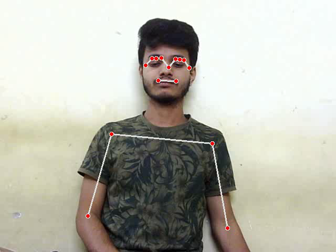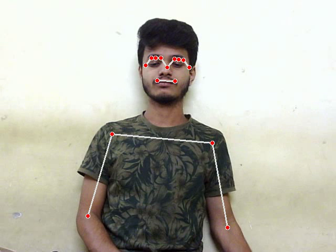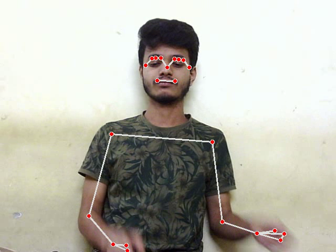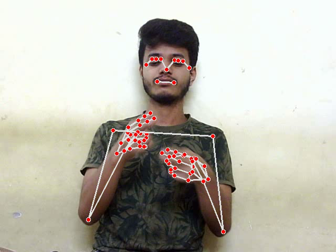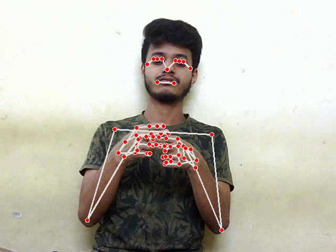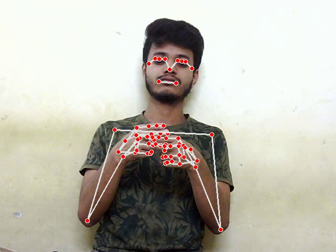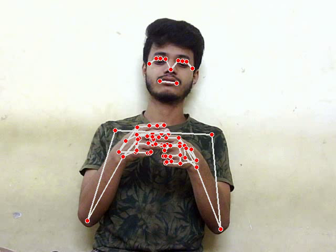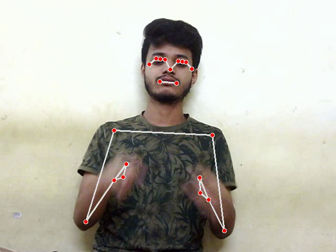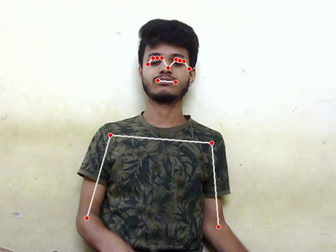name